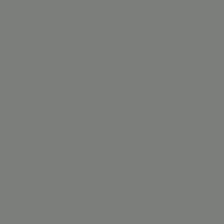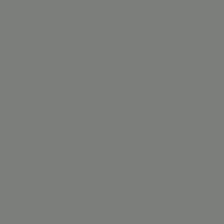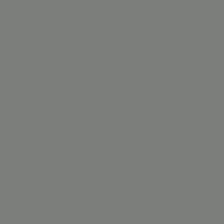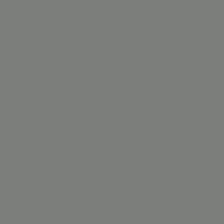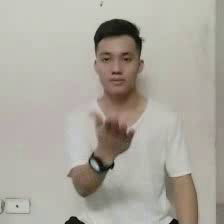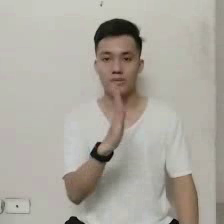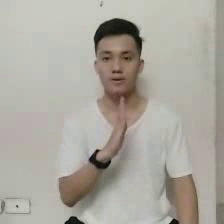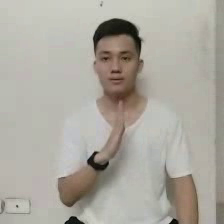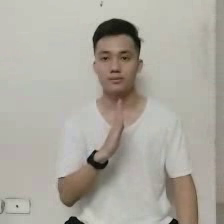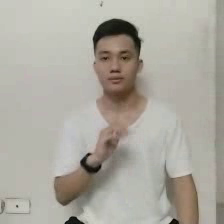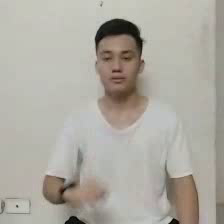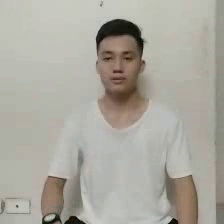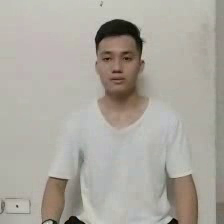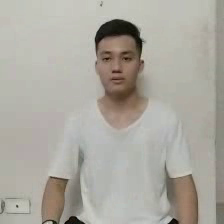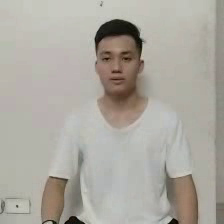Xin phép